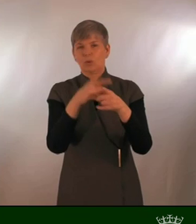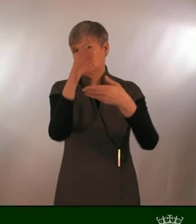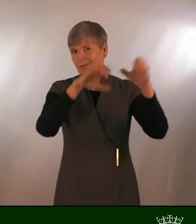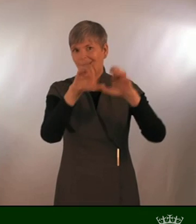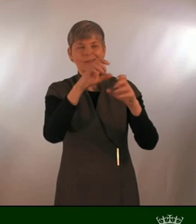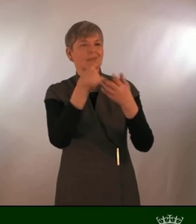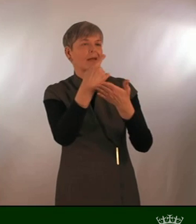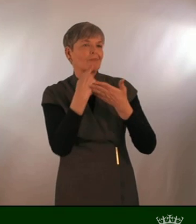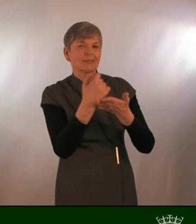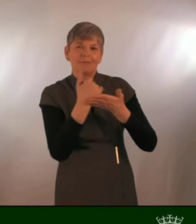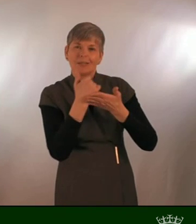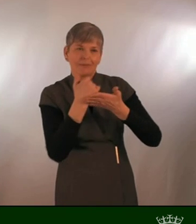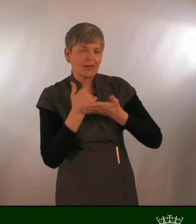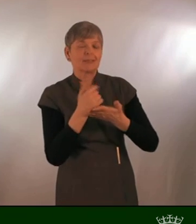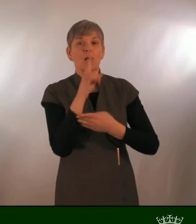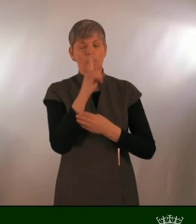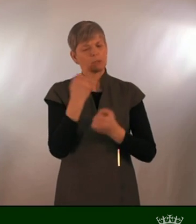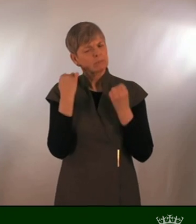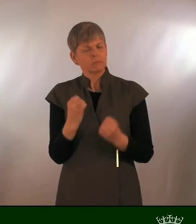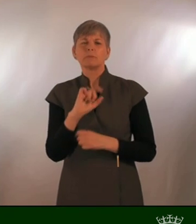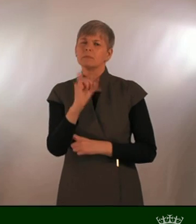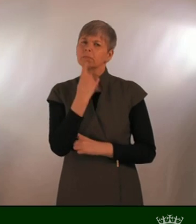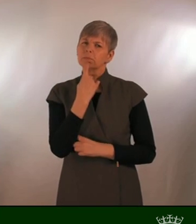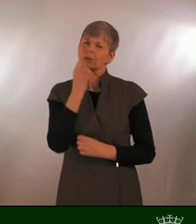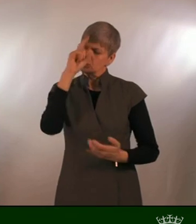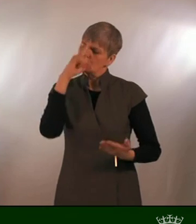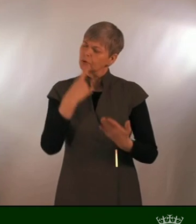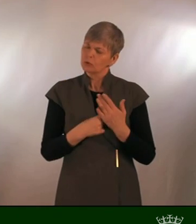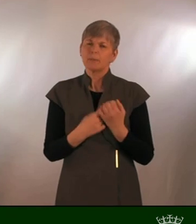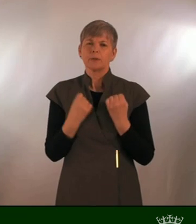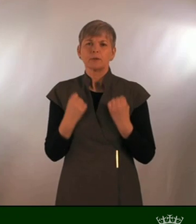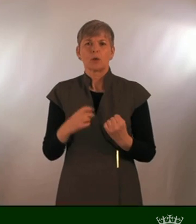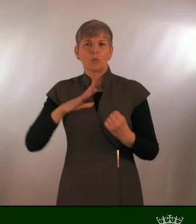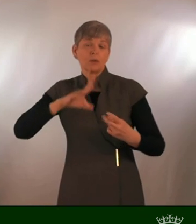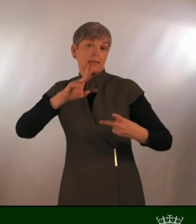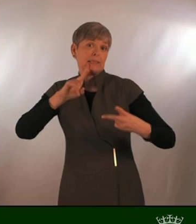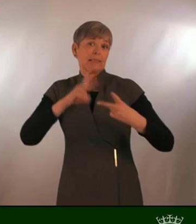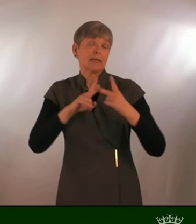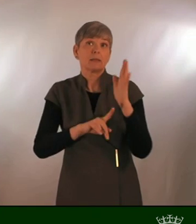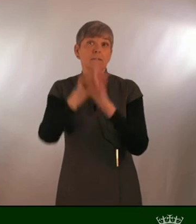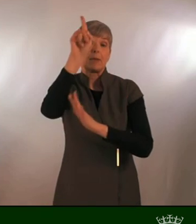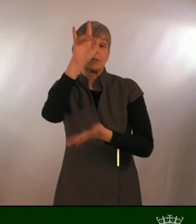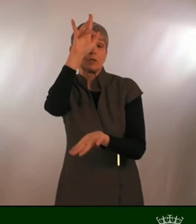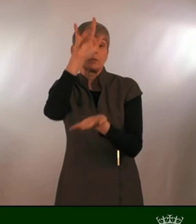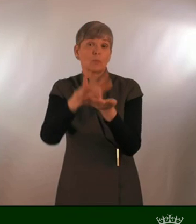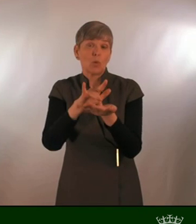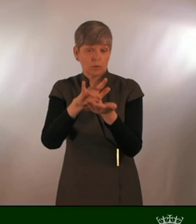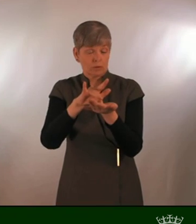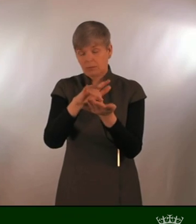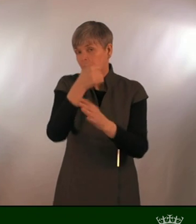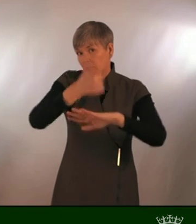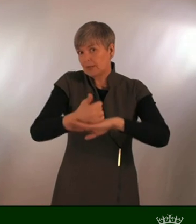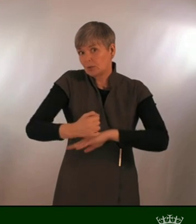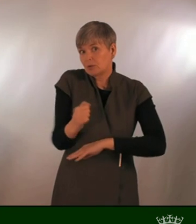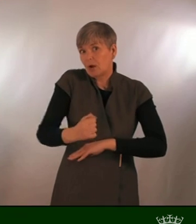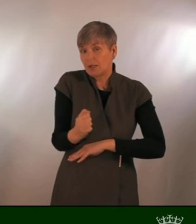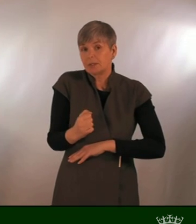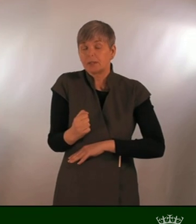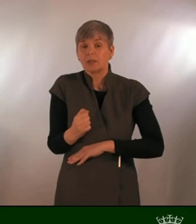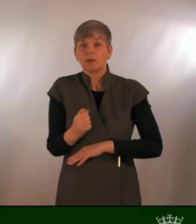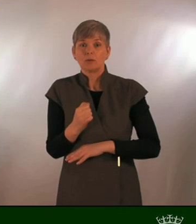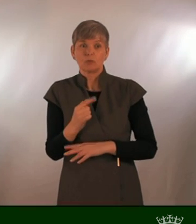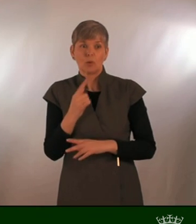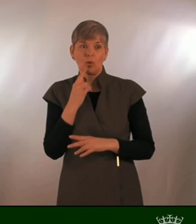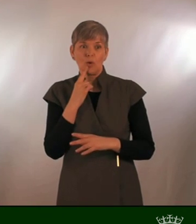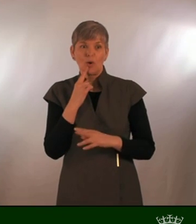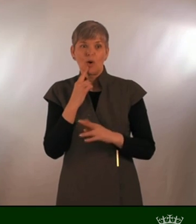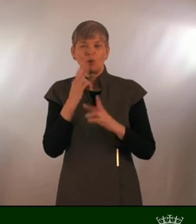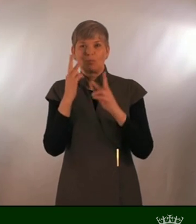I can certainly confirm that it is our firm determination to have a second spaceport in Scotland, and we are looking for candidates to send into orbit.